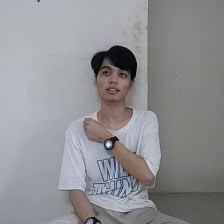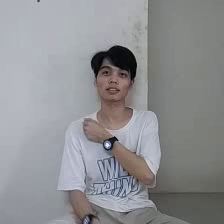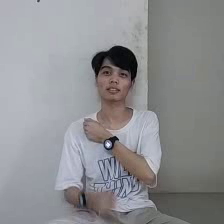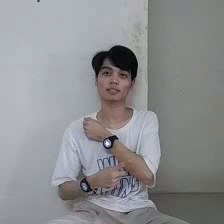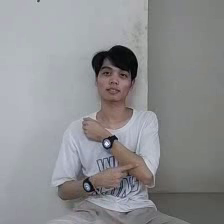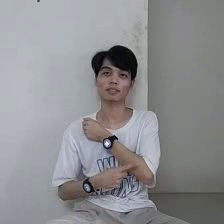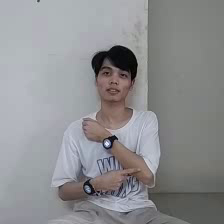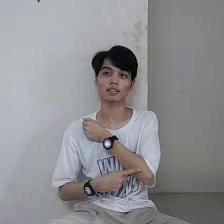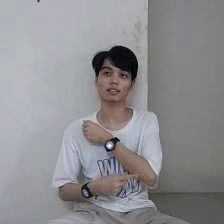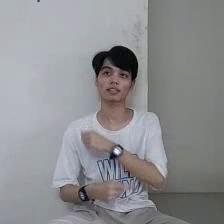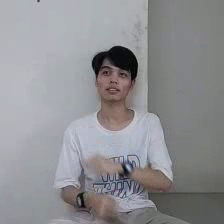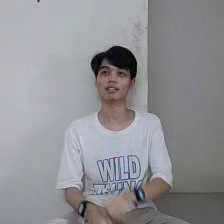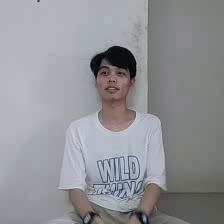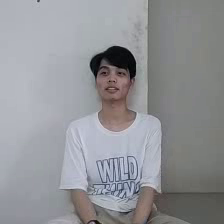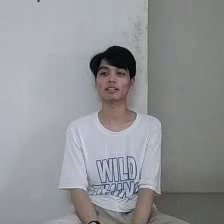Cám dỗ